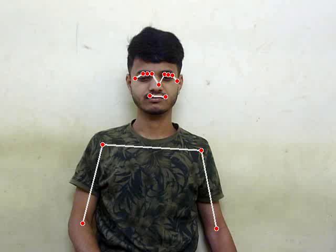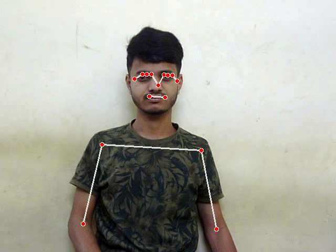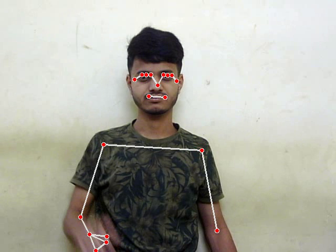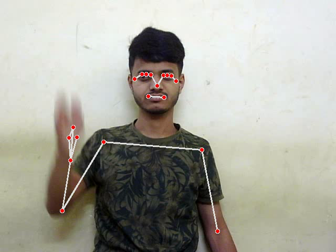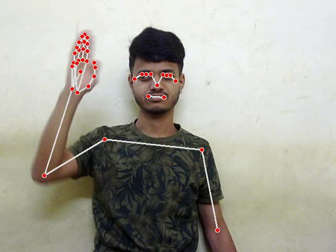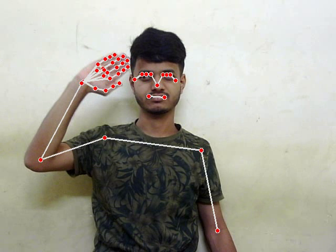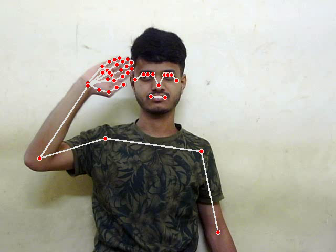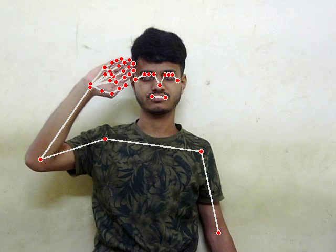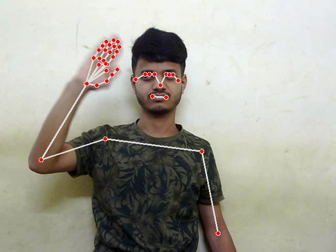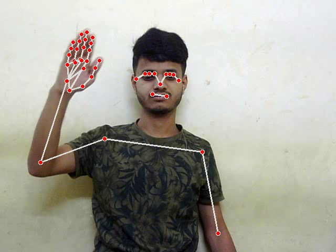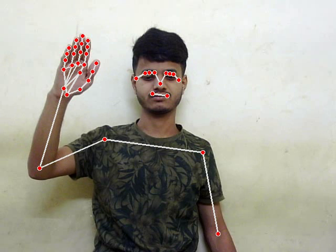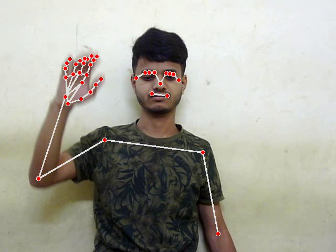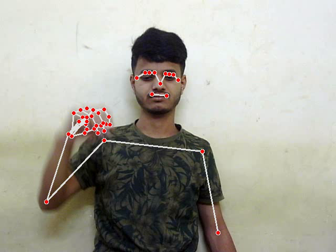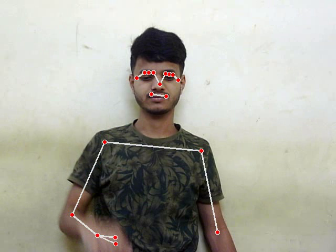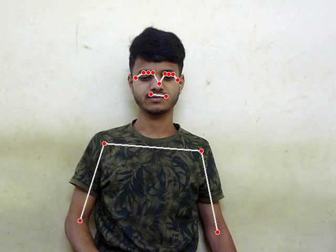hello